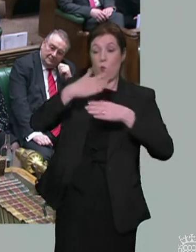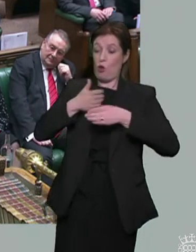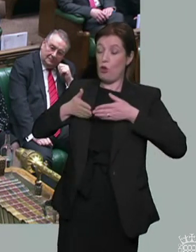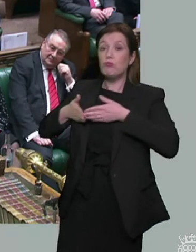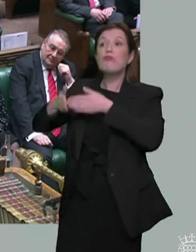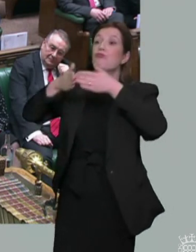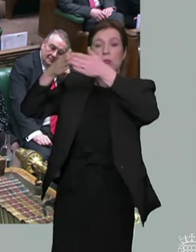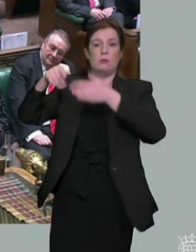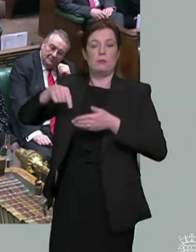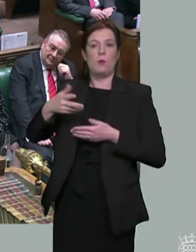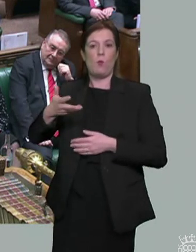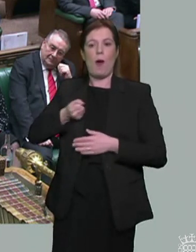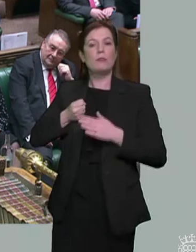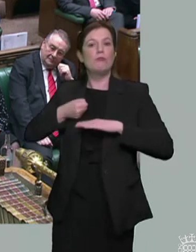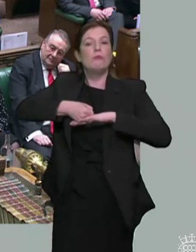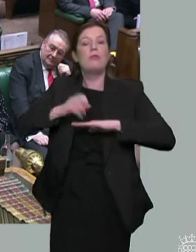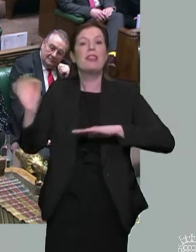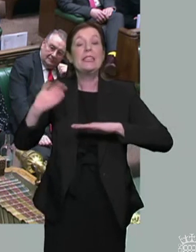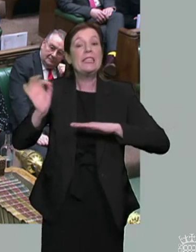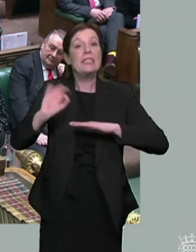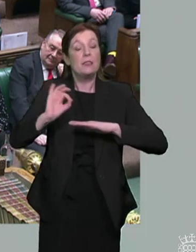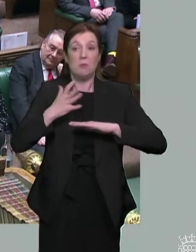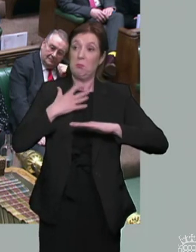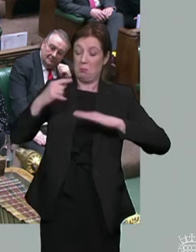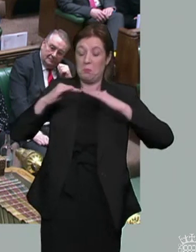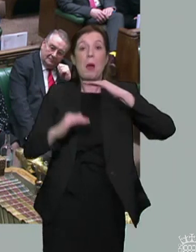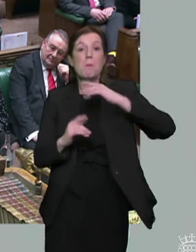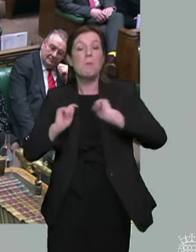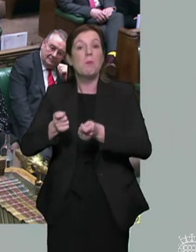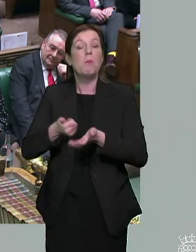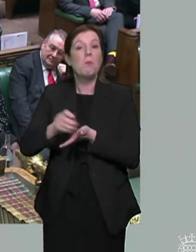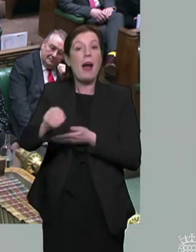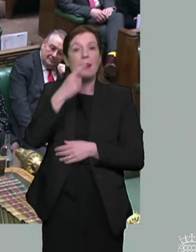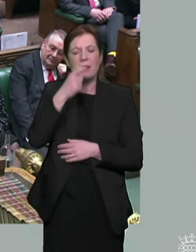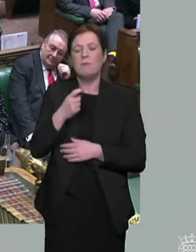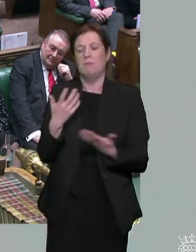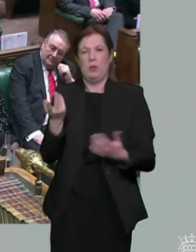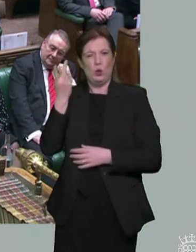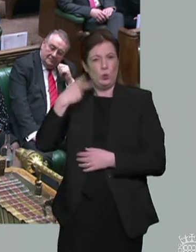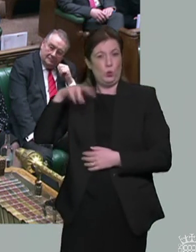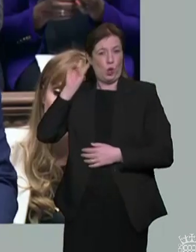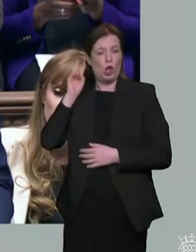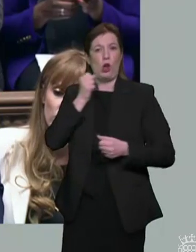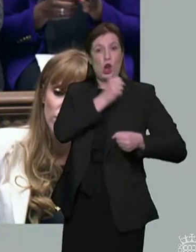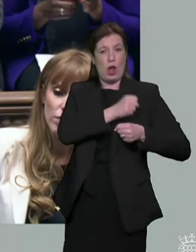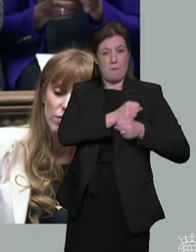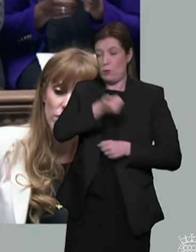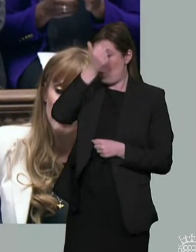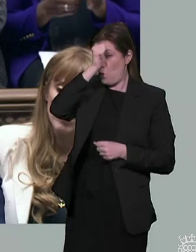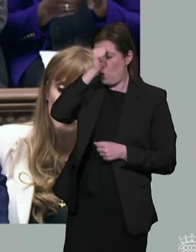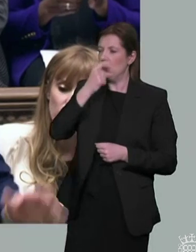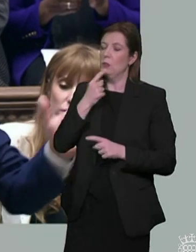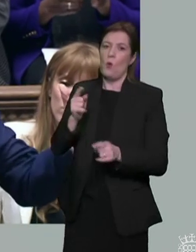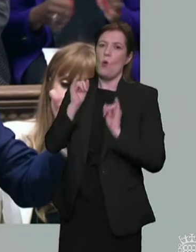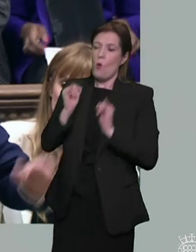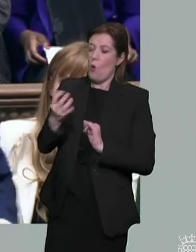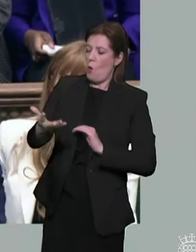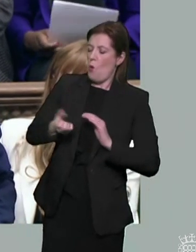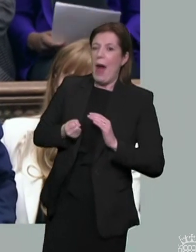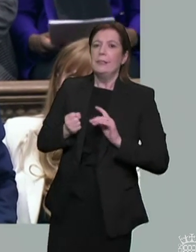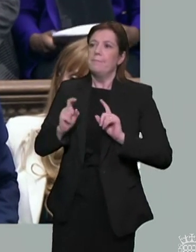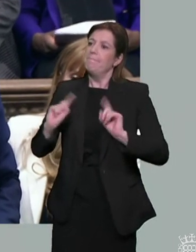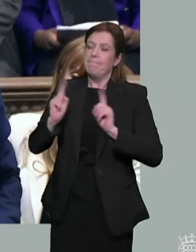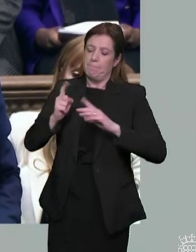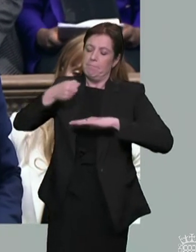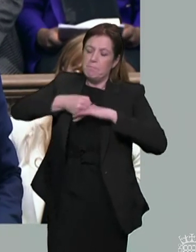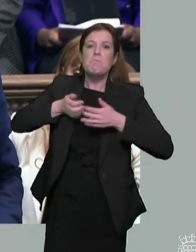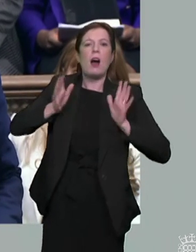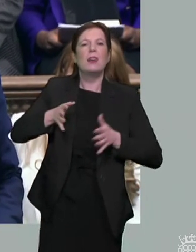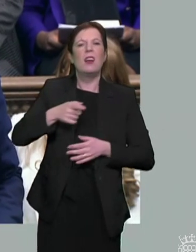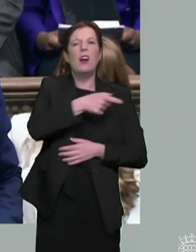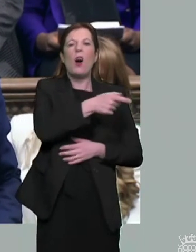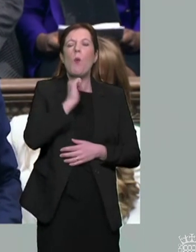Two years ago, the Prime Minister’s Government admitted that that was unjustifiable, and promised, two years ago—you’ve guessed it—to review it.